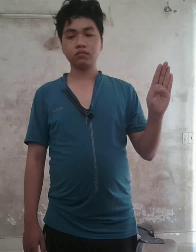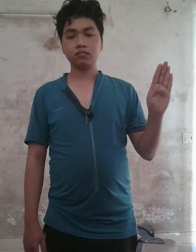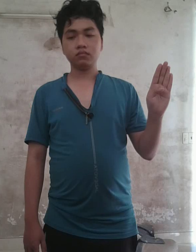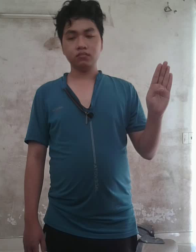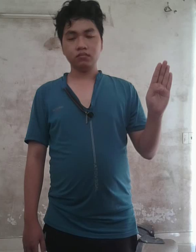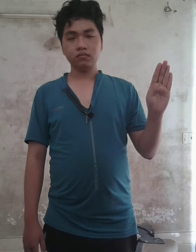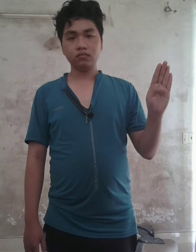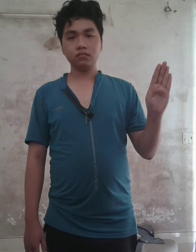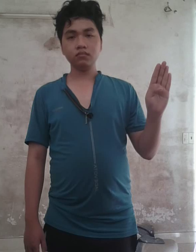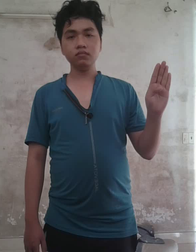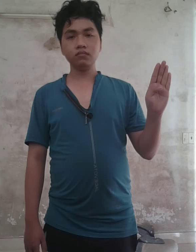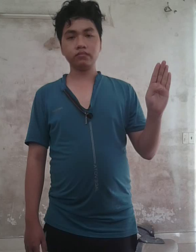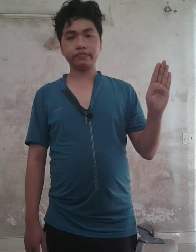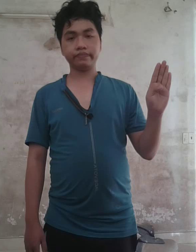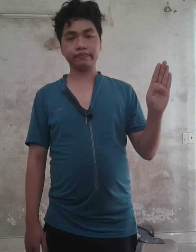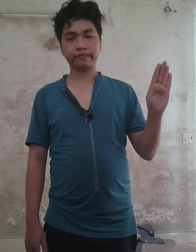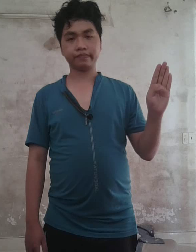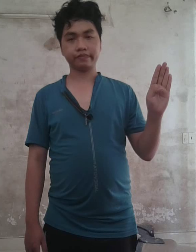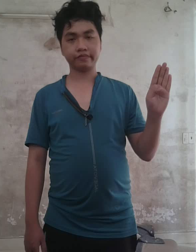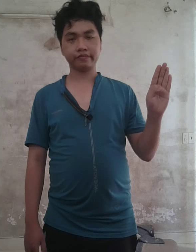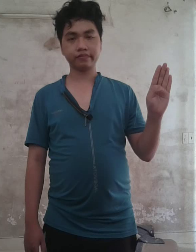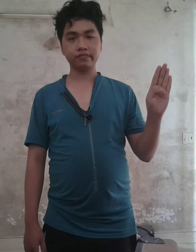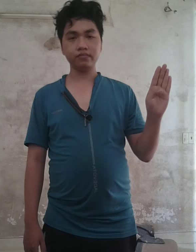b